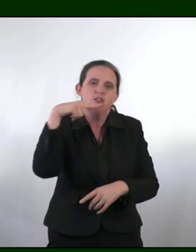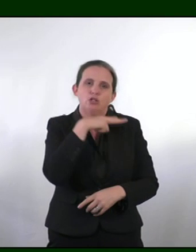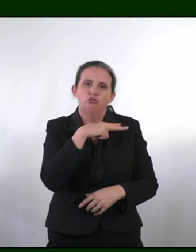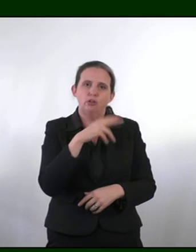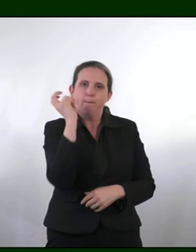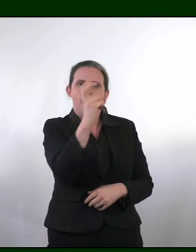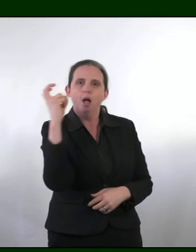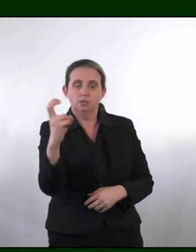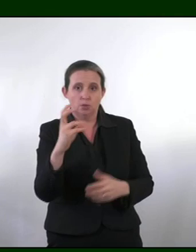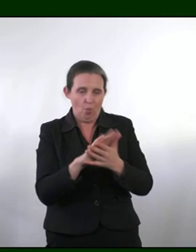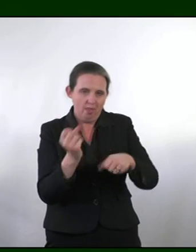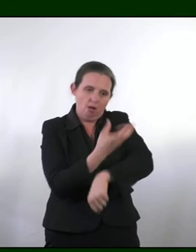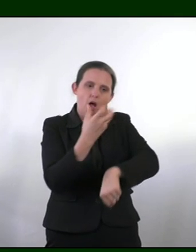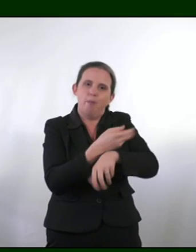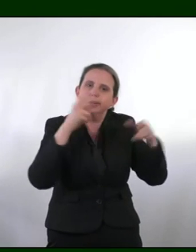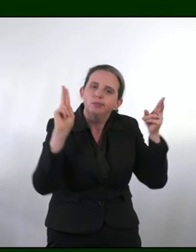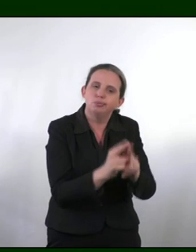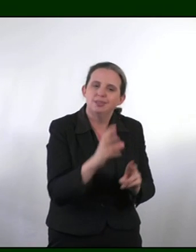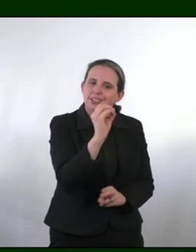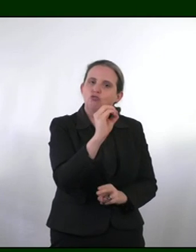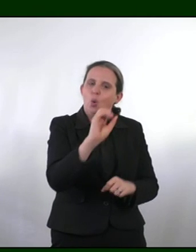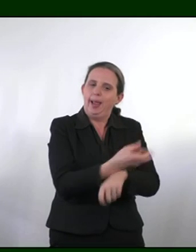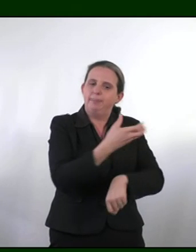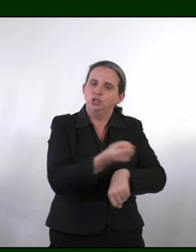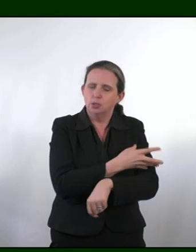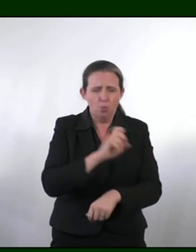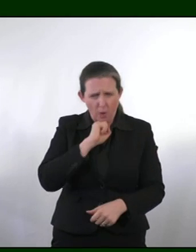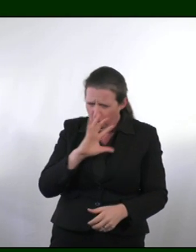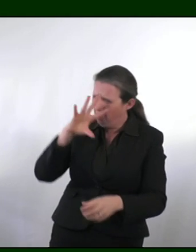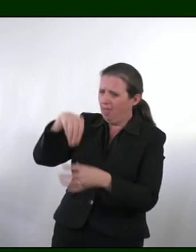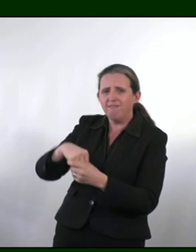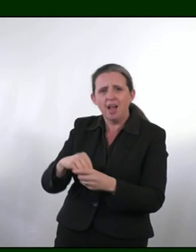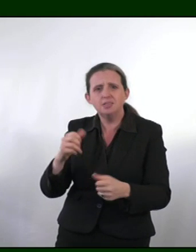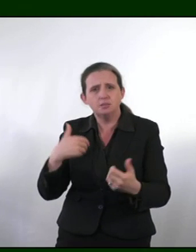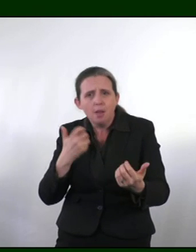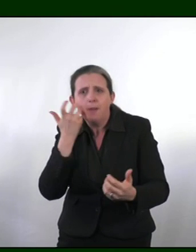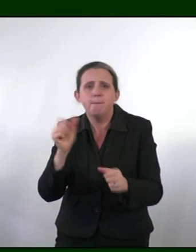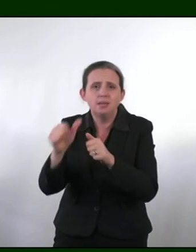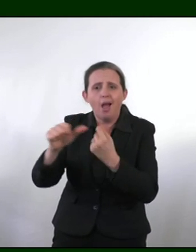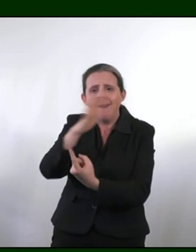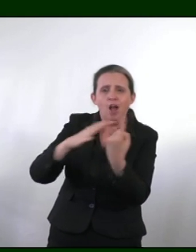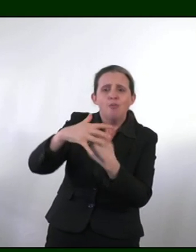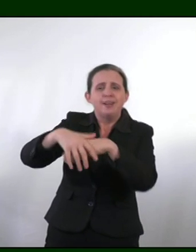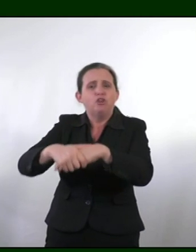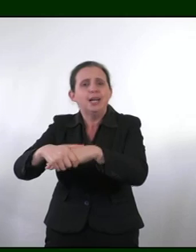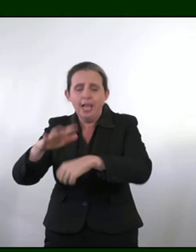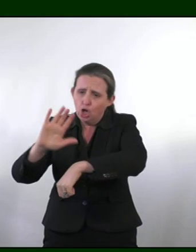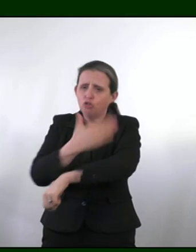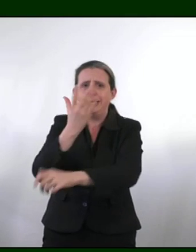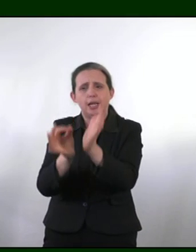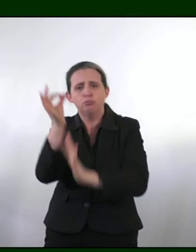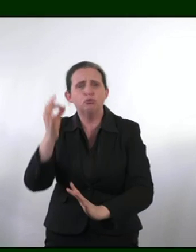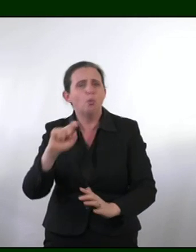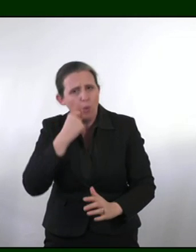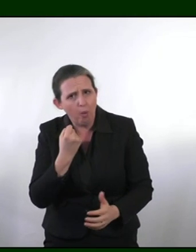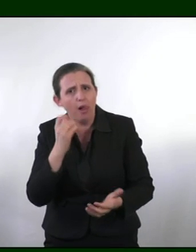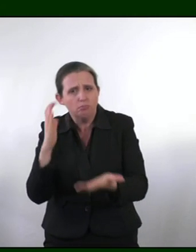Our capital plans will invest in the greener future we promised, delivering the Prime Minister’s 10-point plan for climate change.